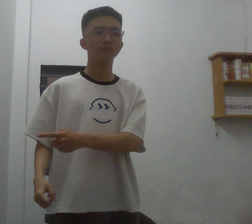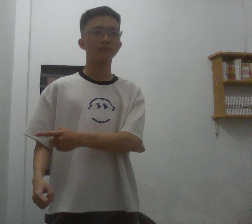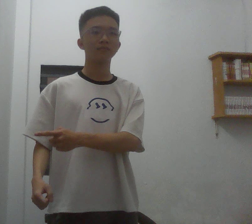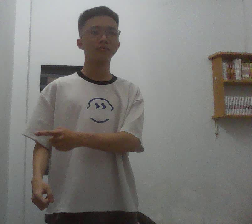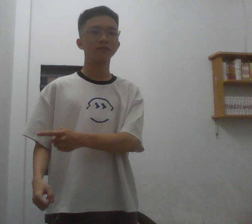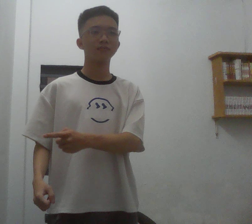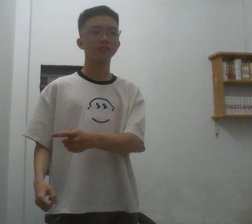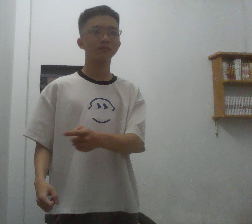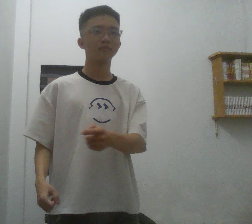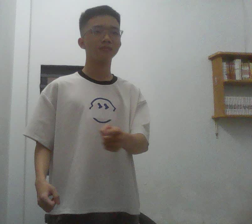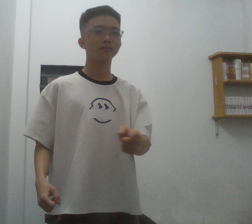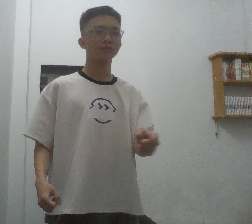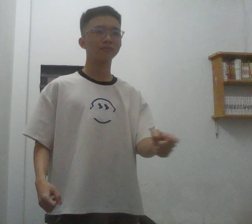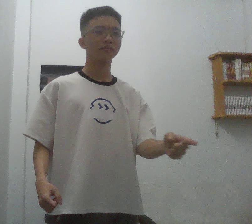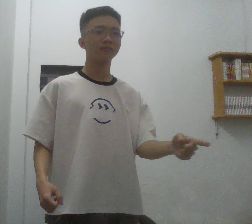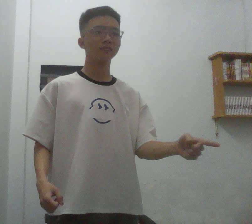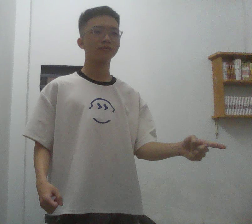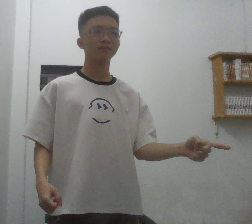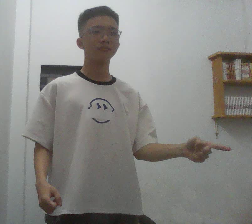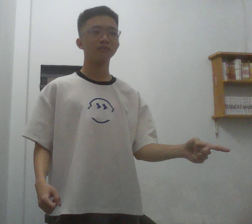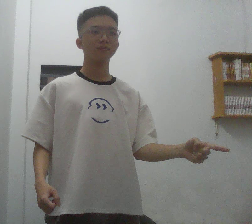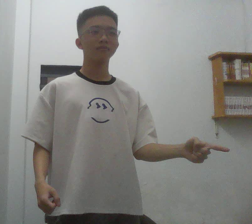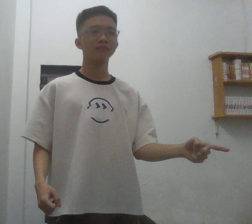cac ban